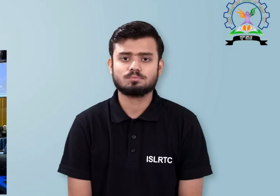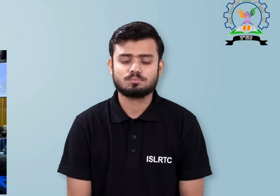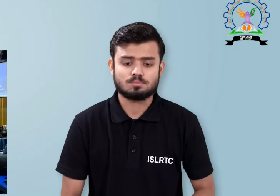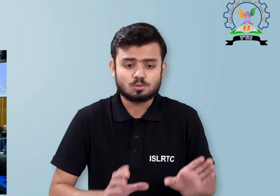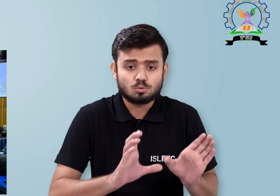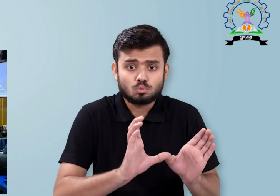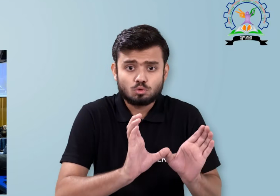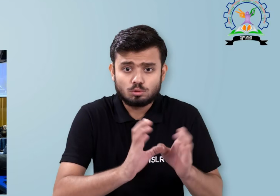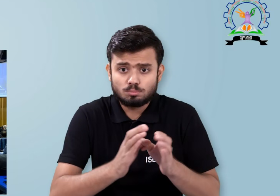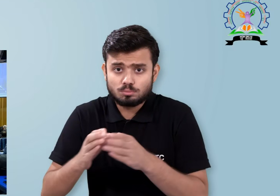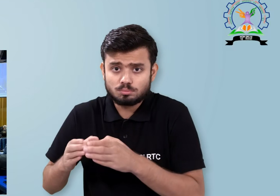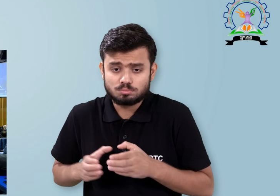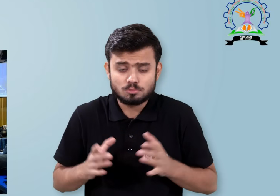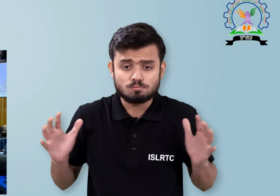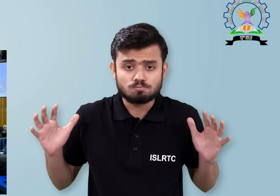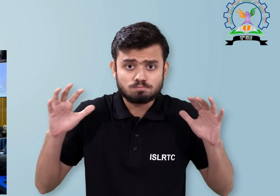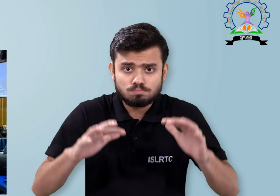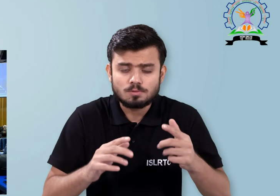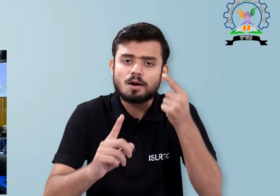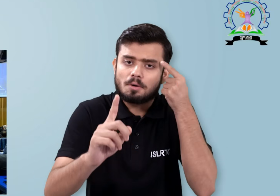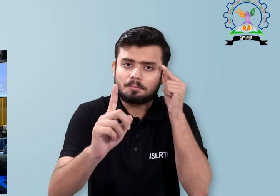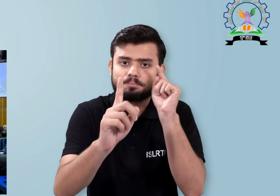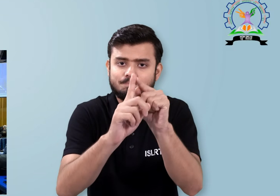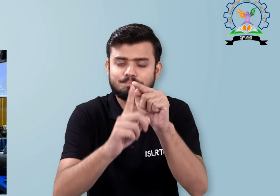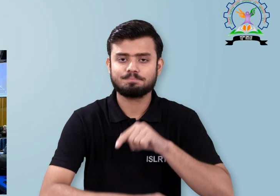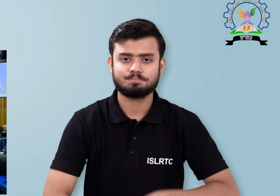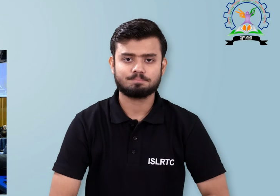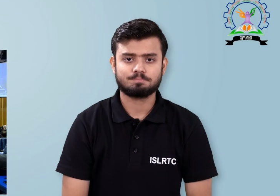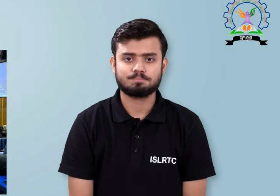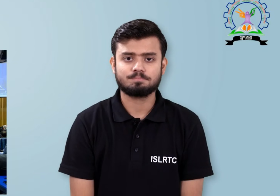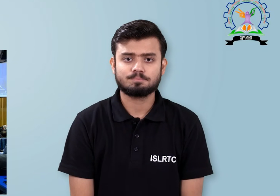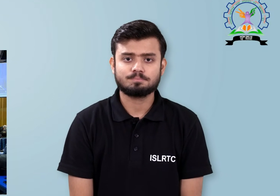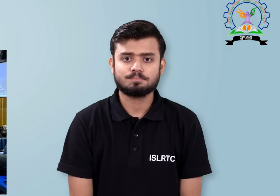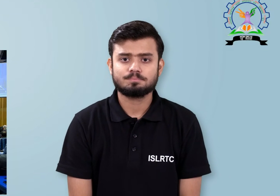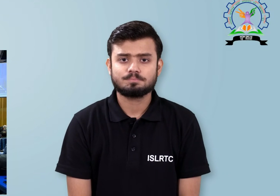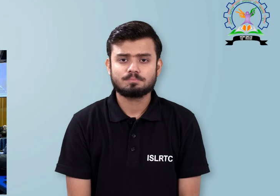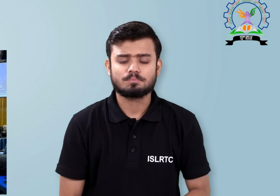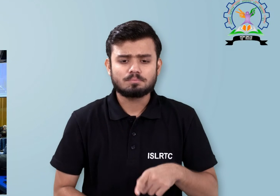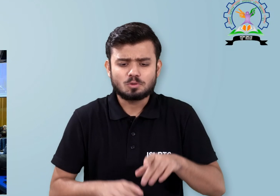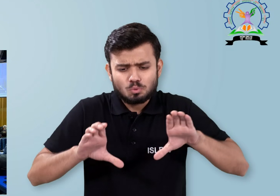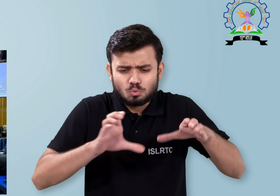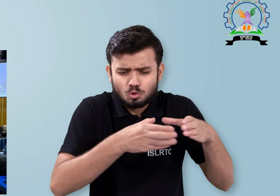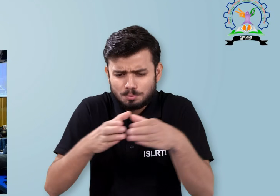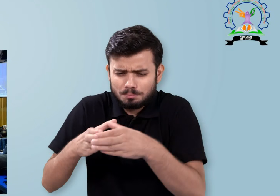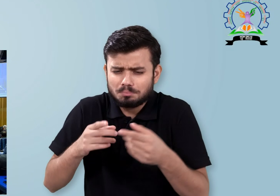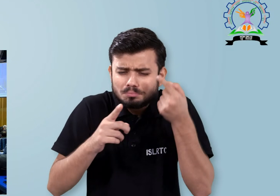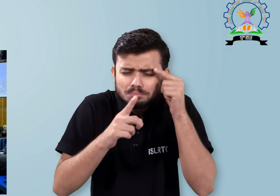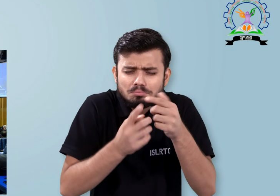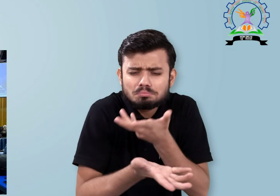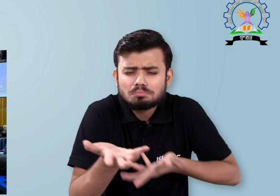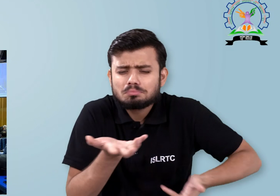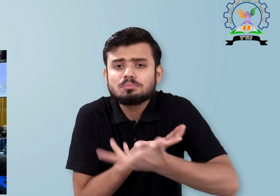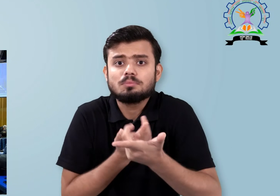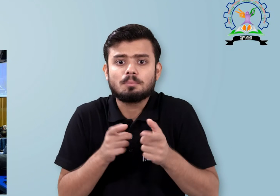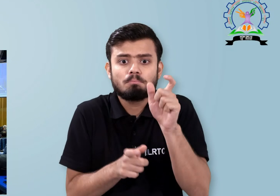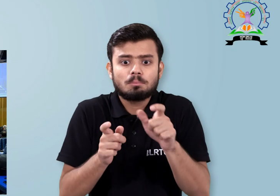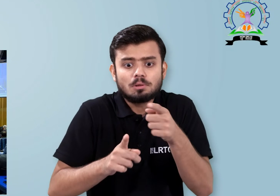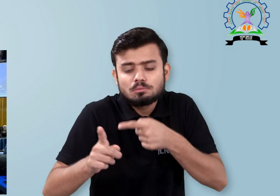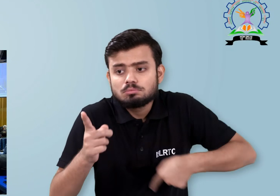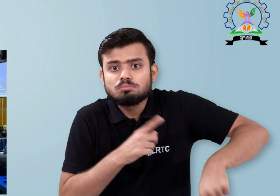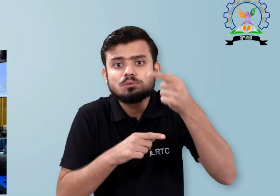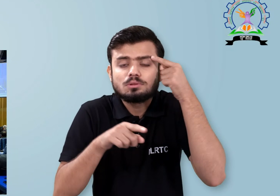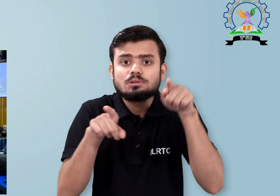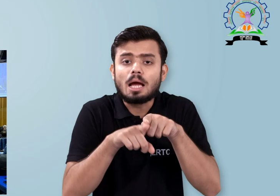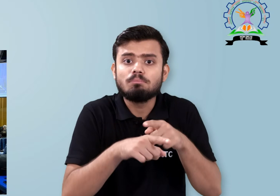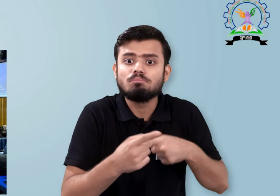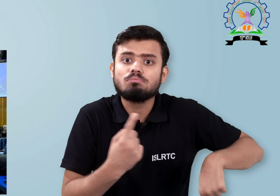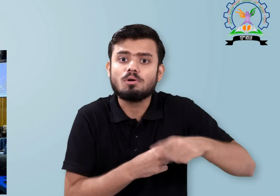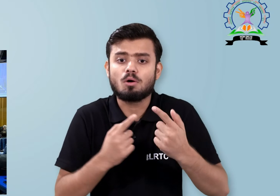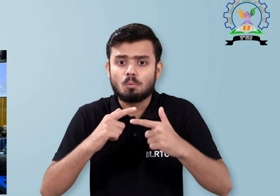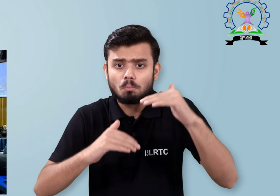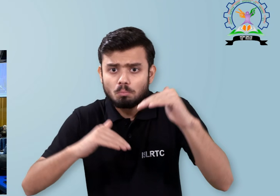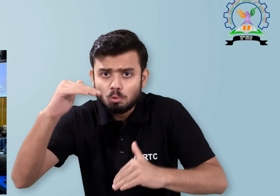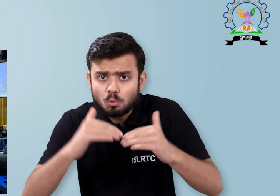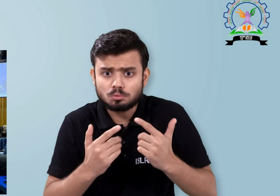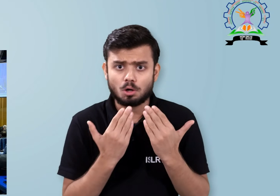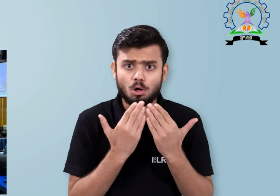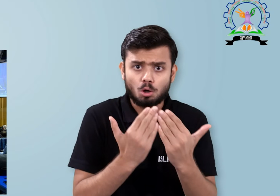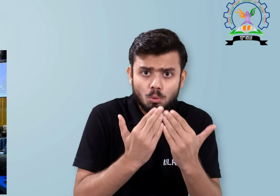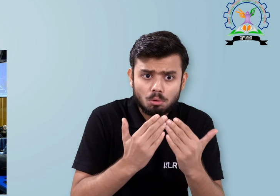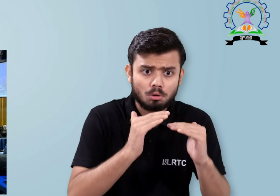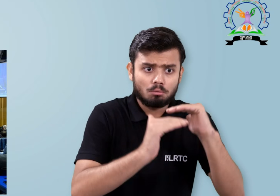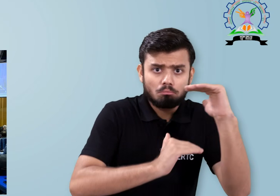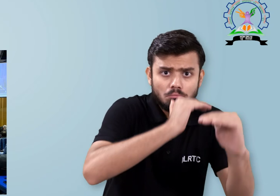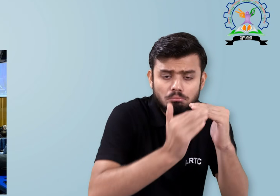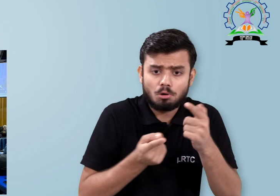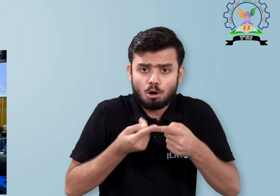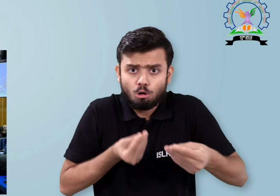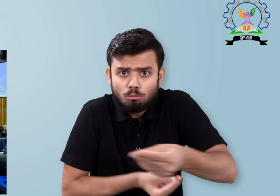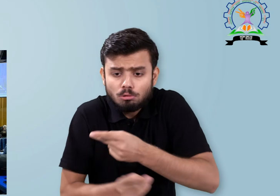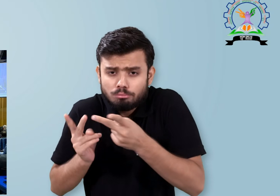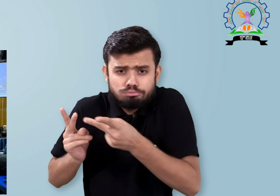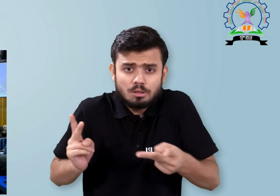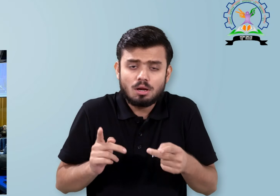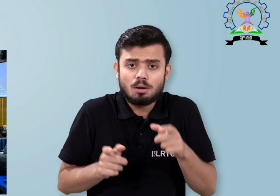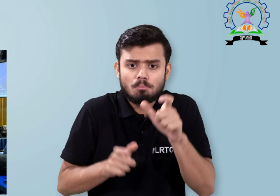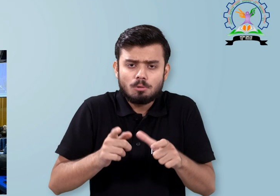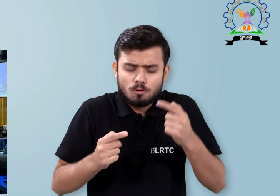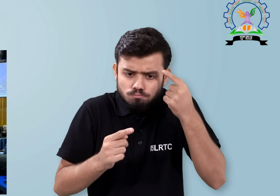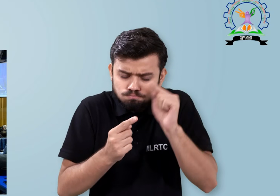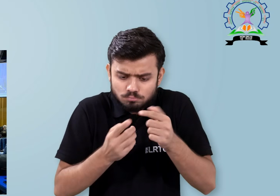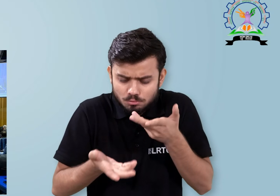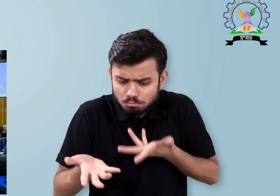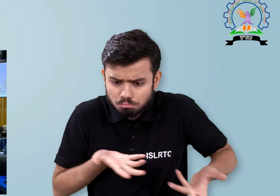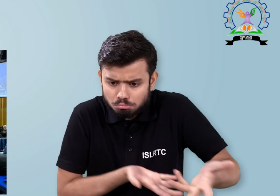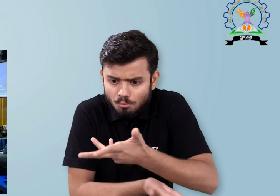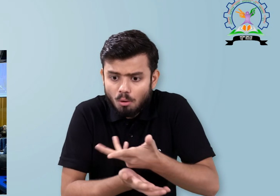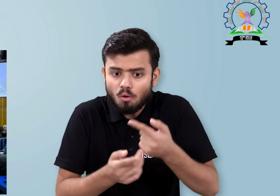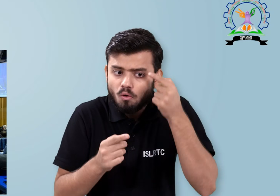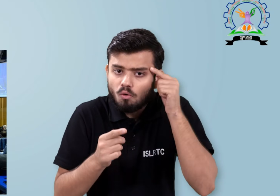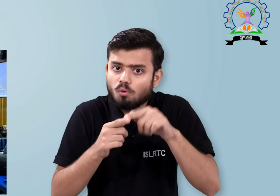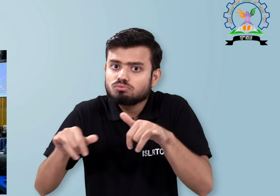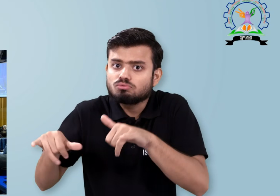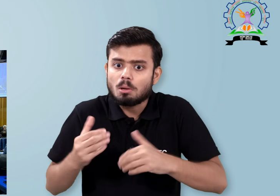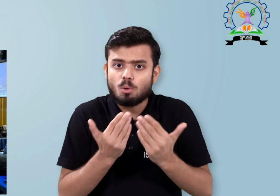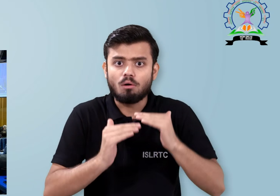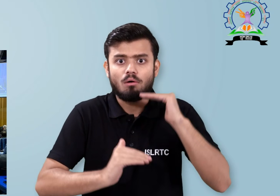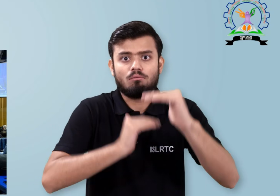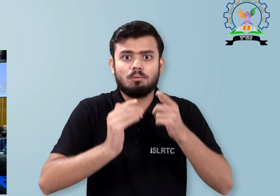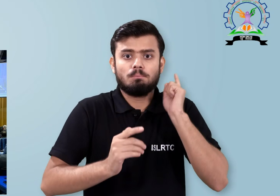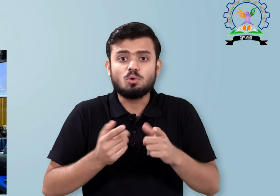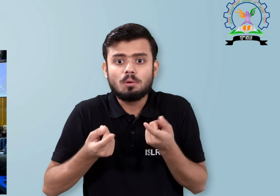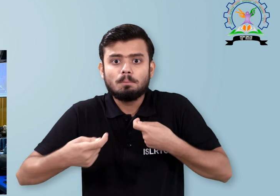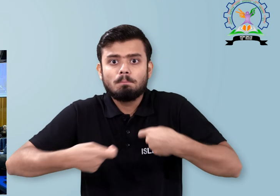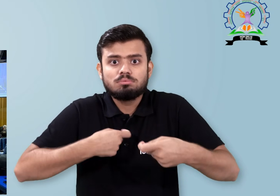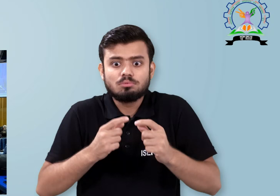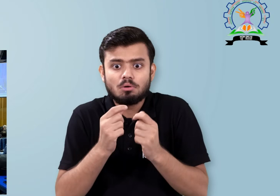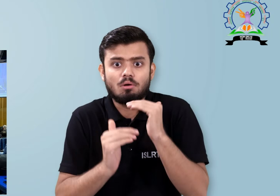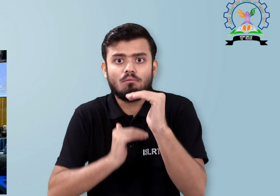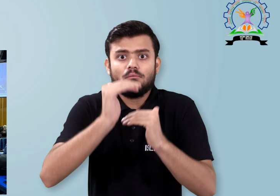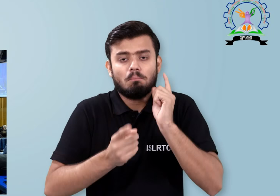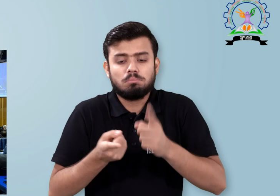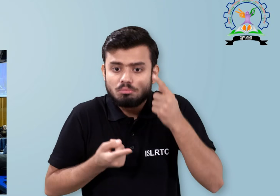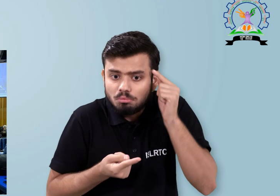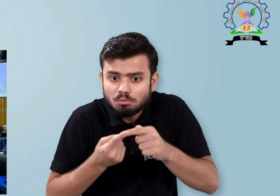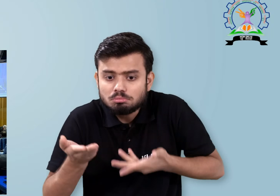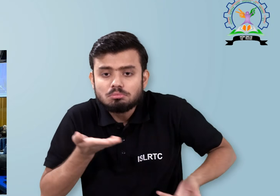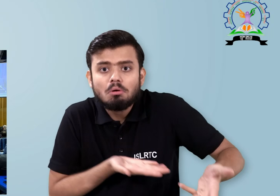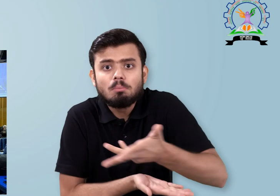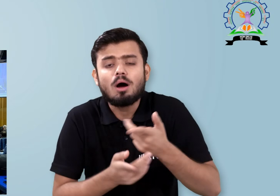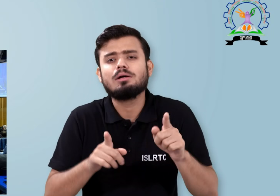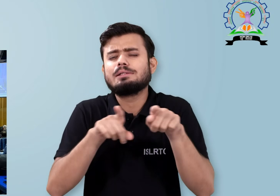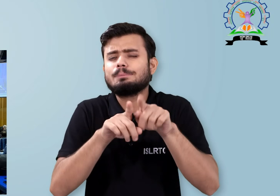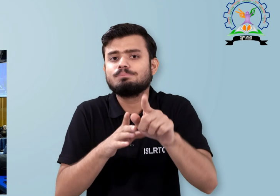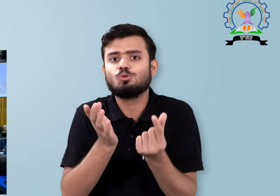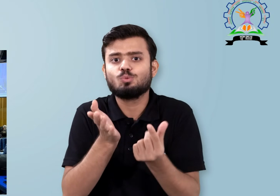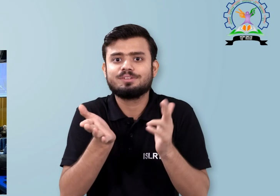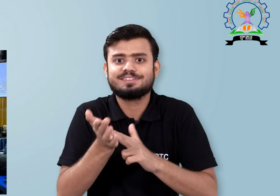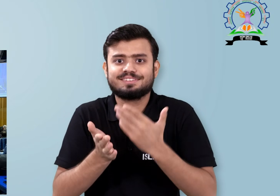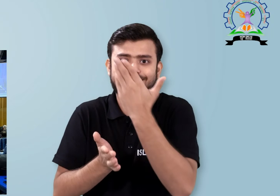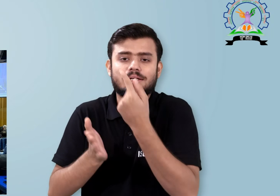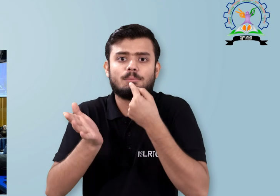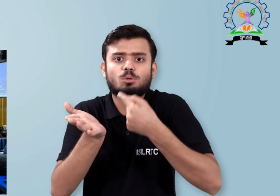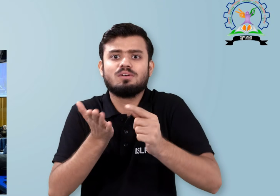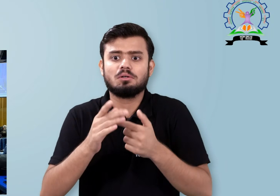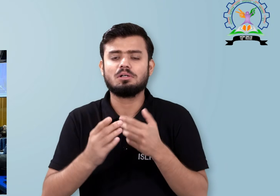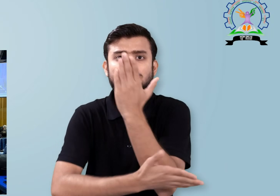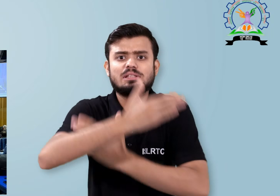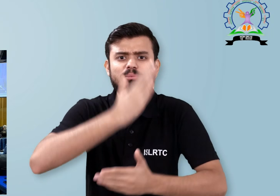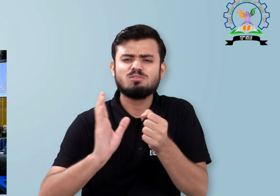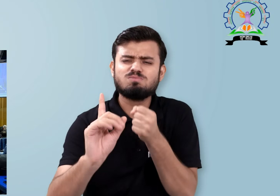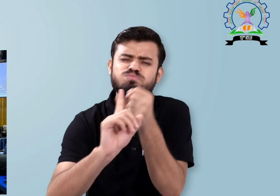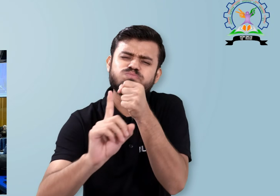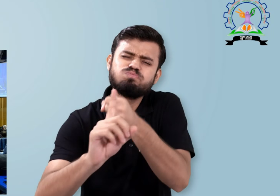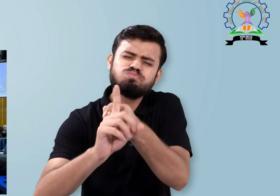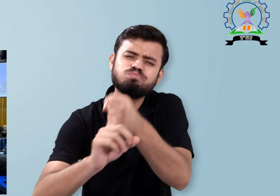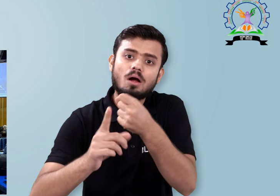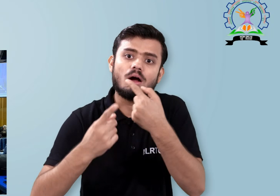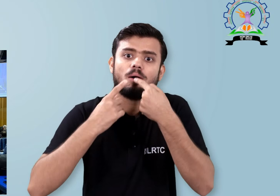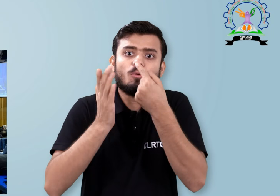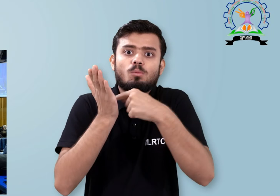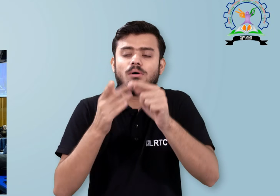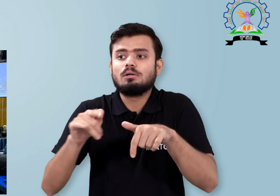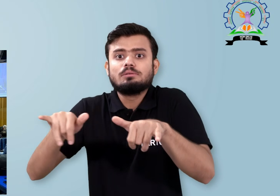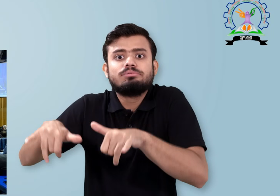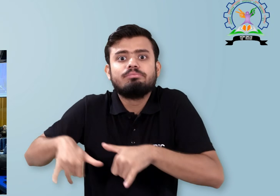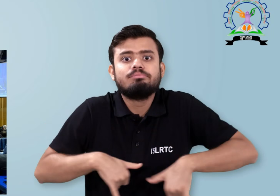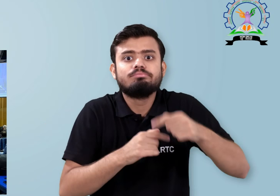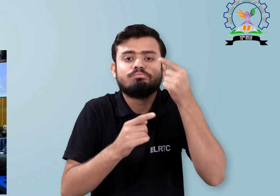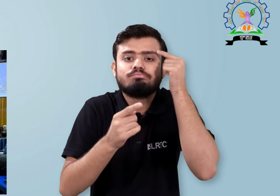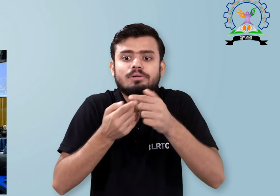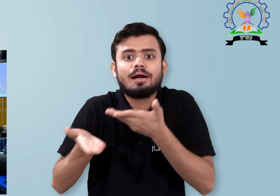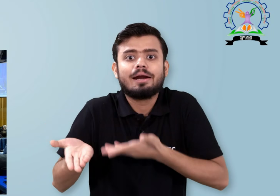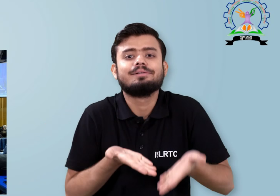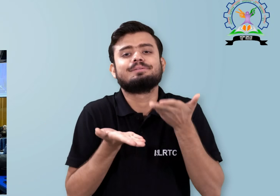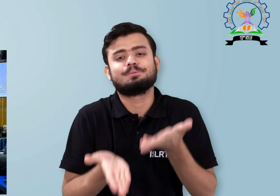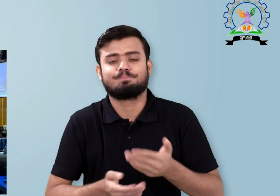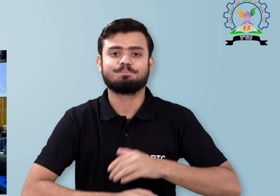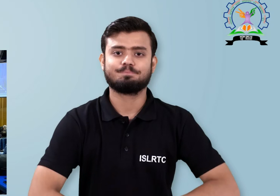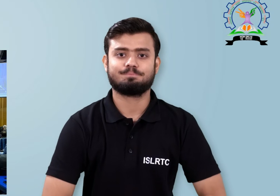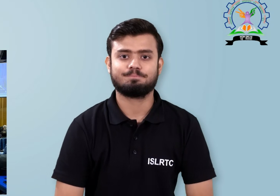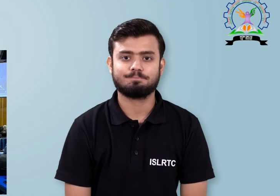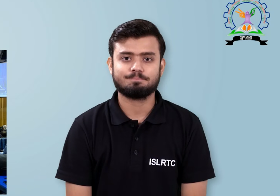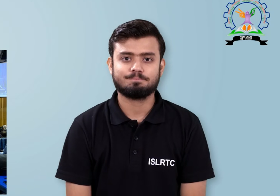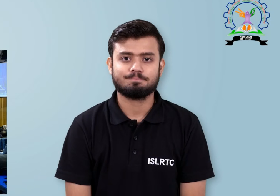Convention An agreement between states for regulation of matters affecting all of them.